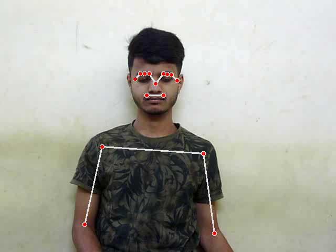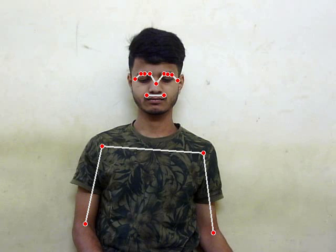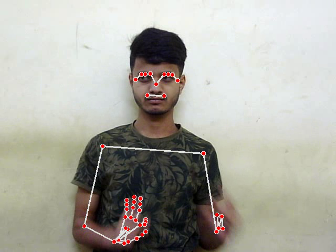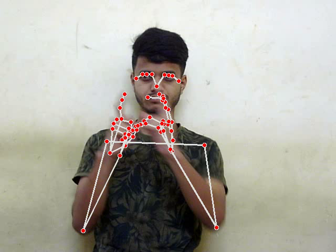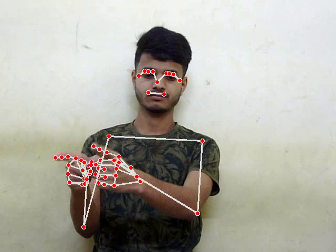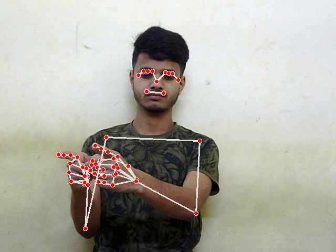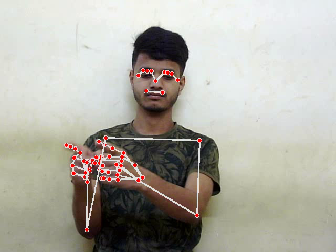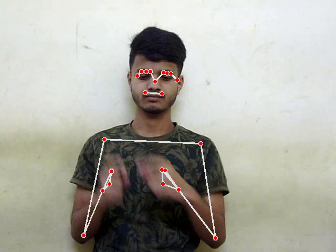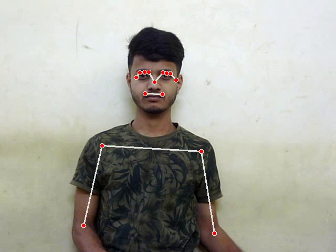go